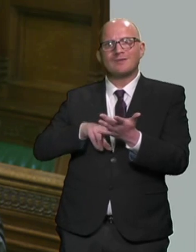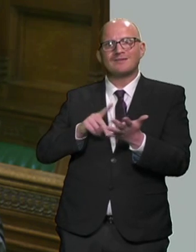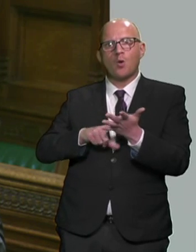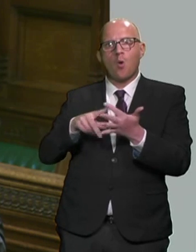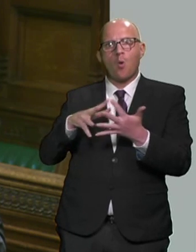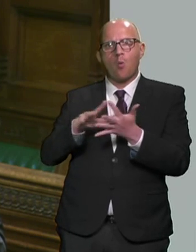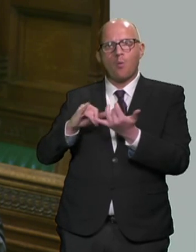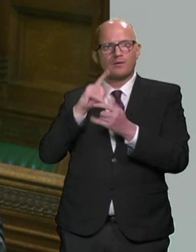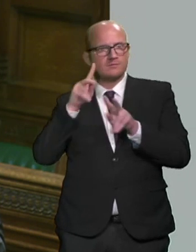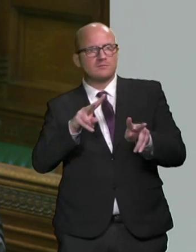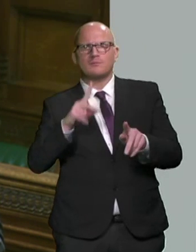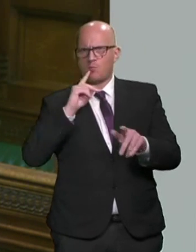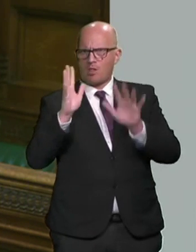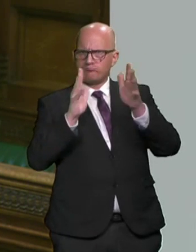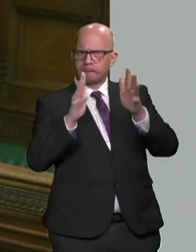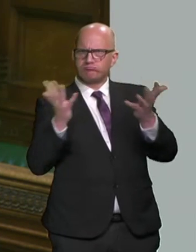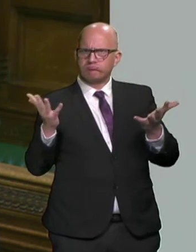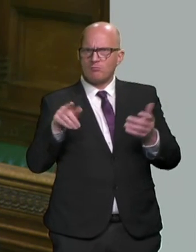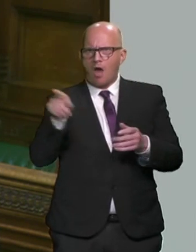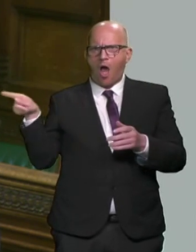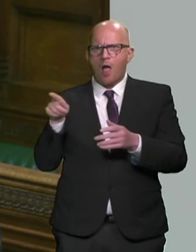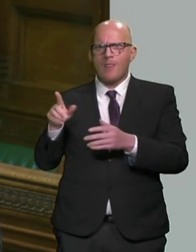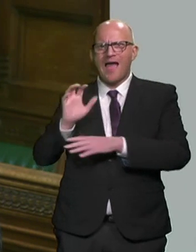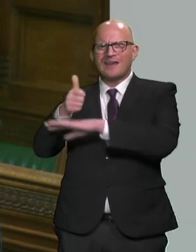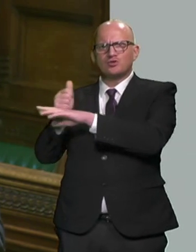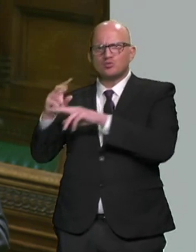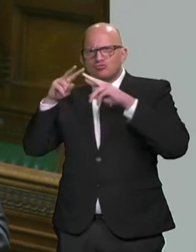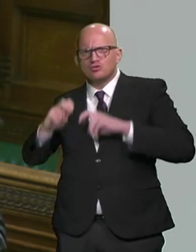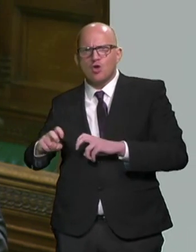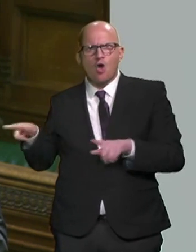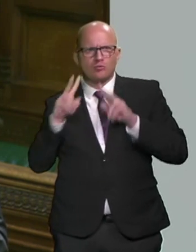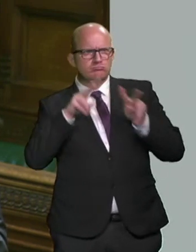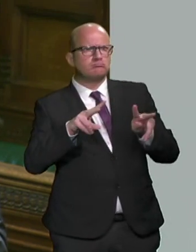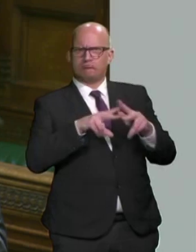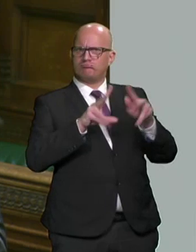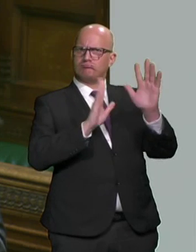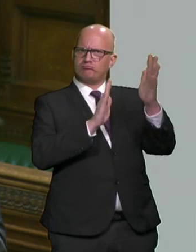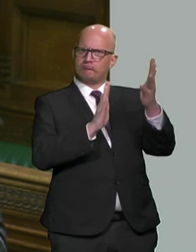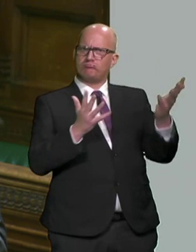Those three sources of support—he has my support, too—are very welcome.